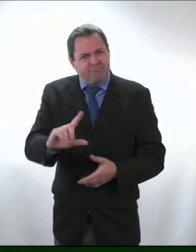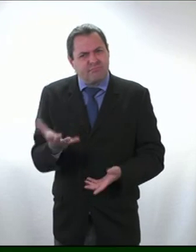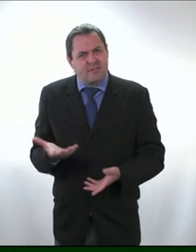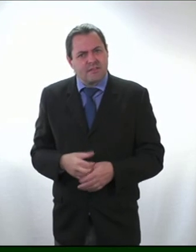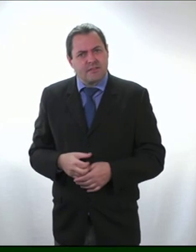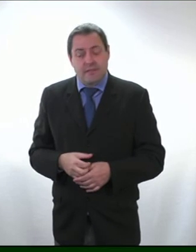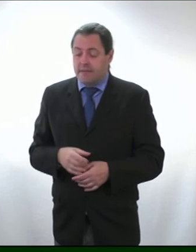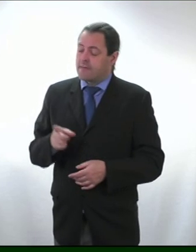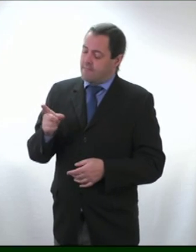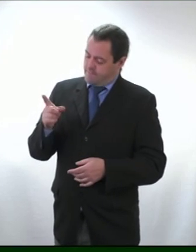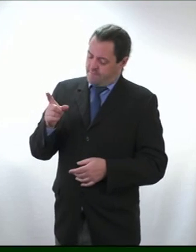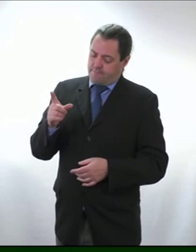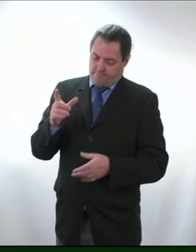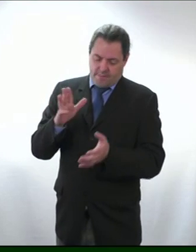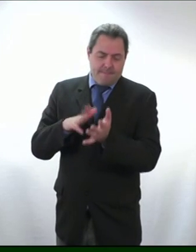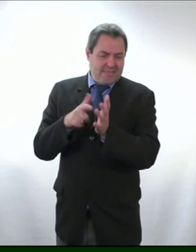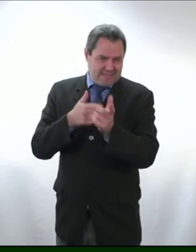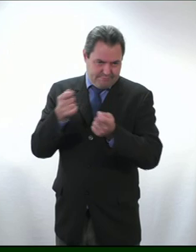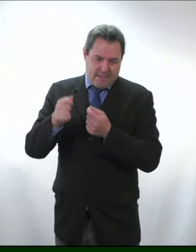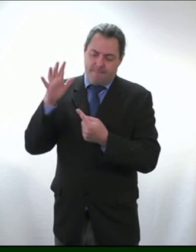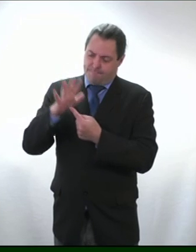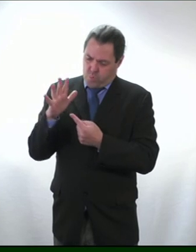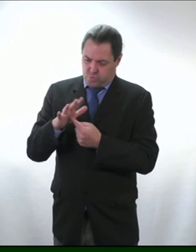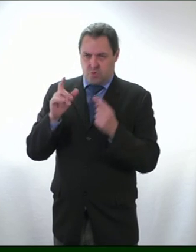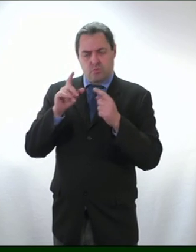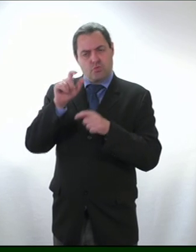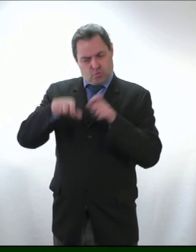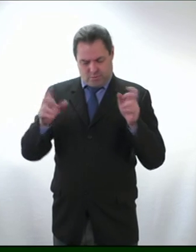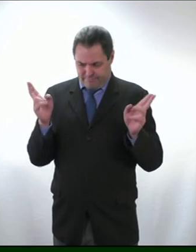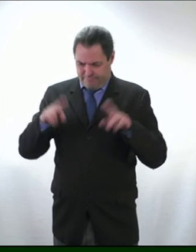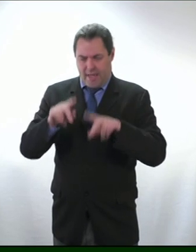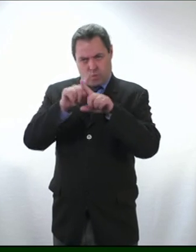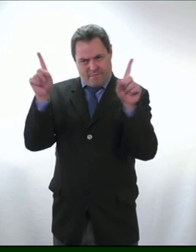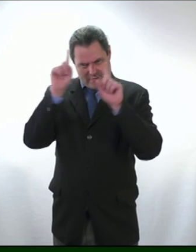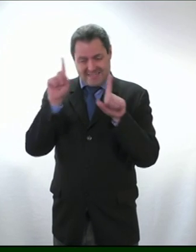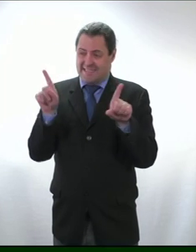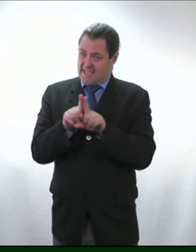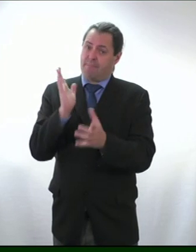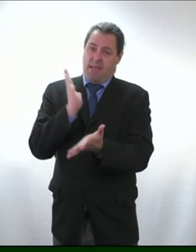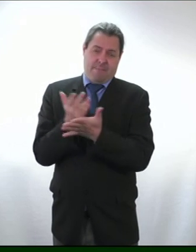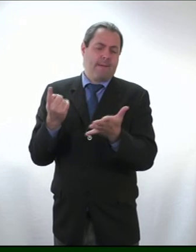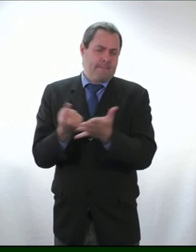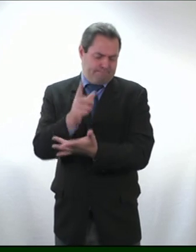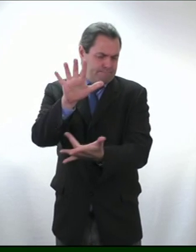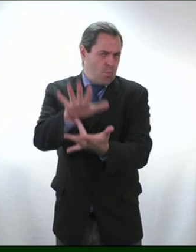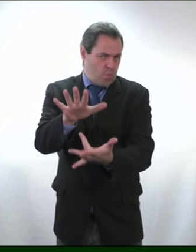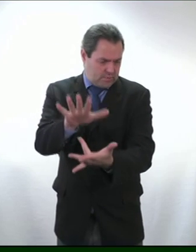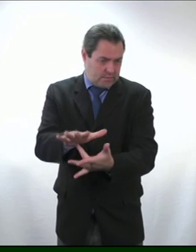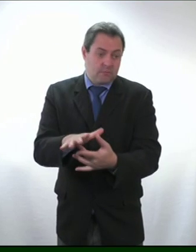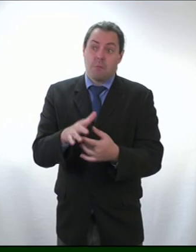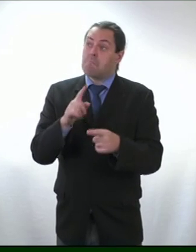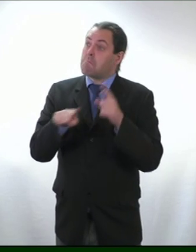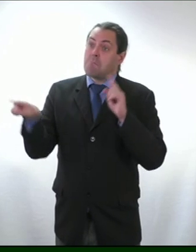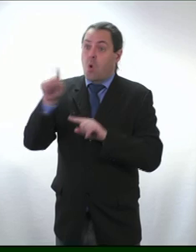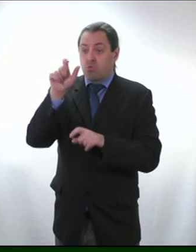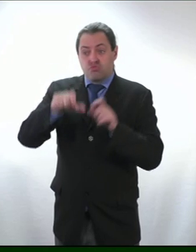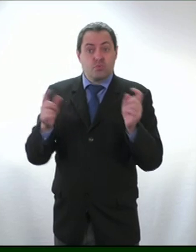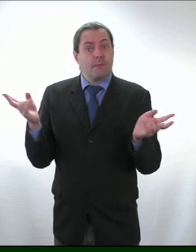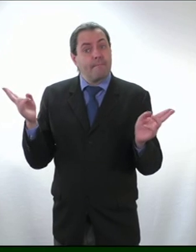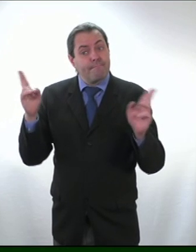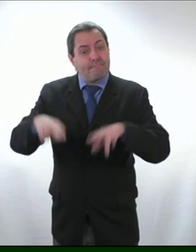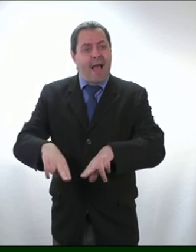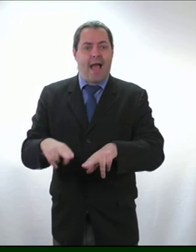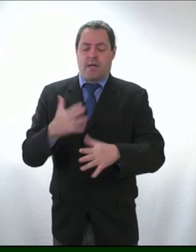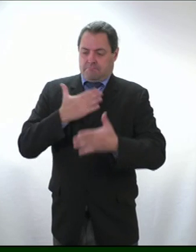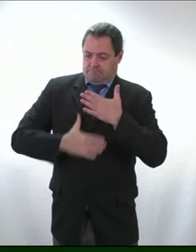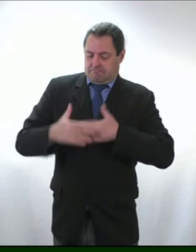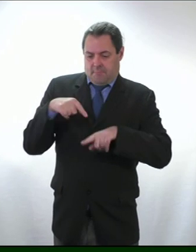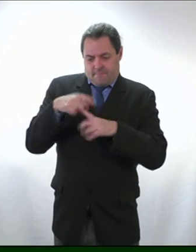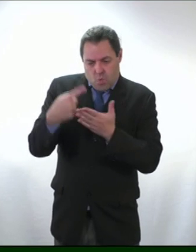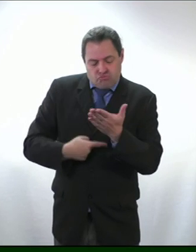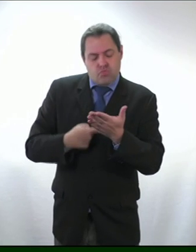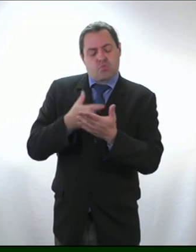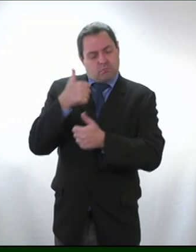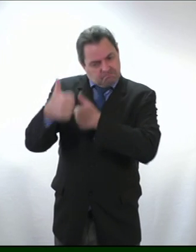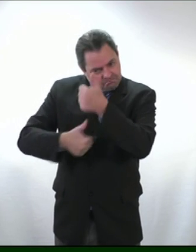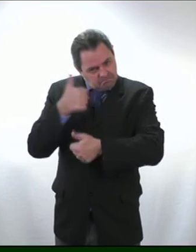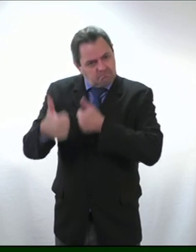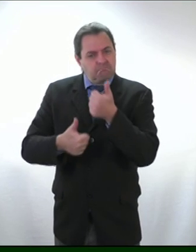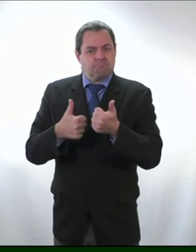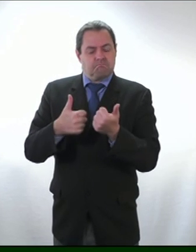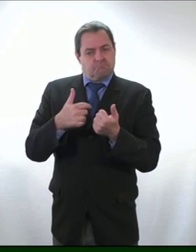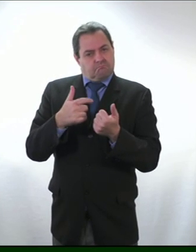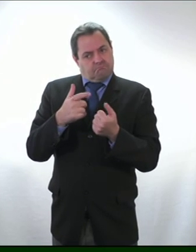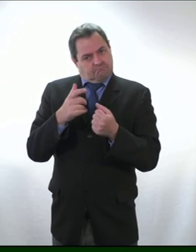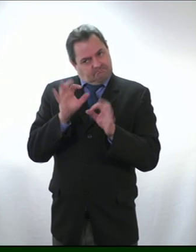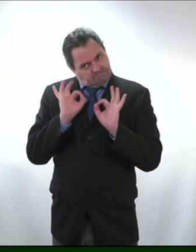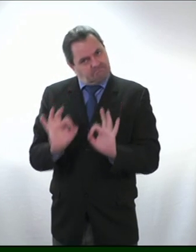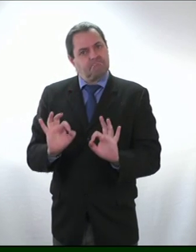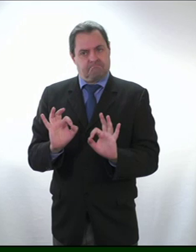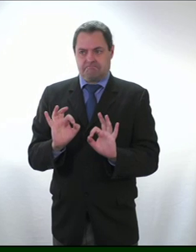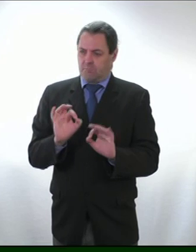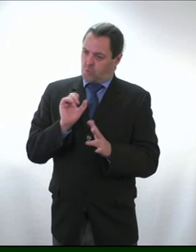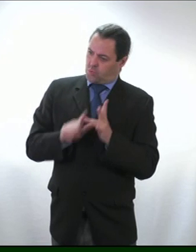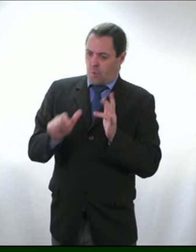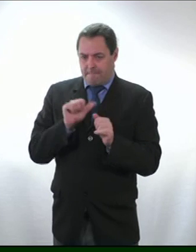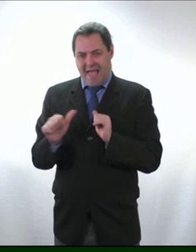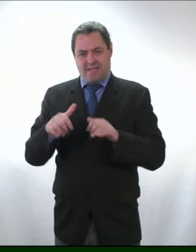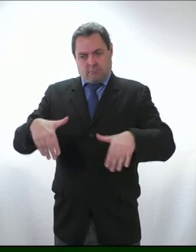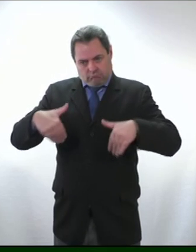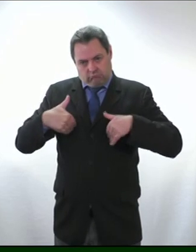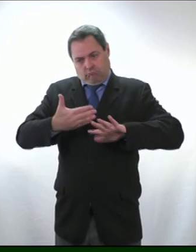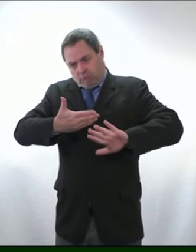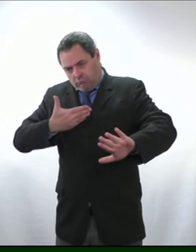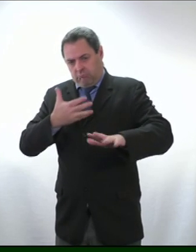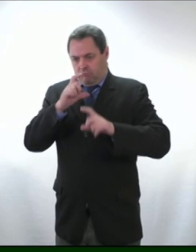It is very important that students should return to university in the way that they have, and I want to thank the overwhelming majority of students for the way that they have complied with the guidance, complied with the regulations and are doing what they can to suppress it.